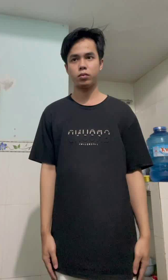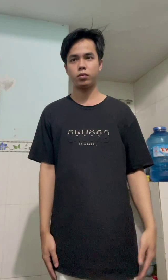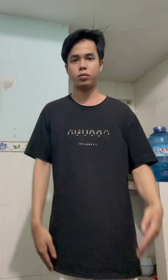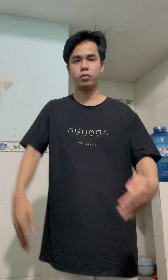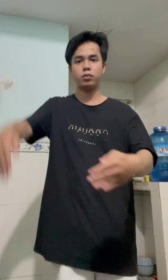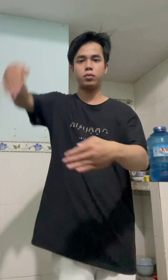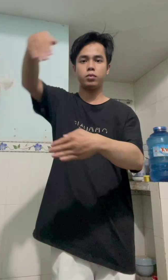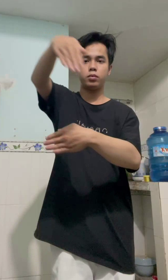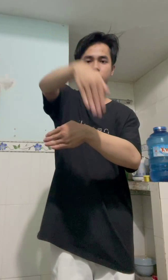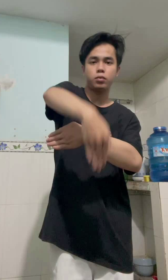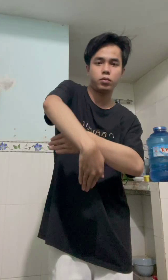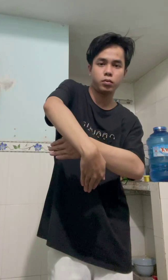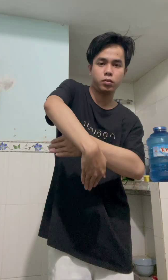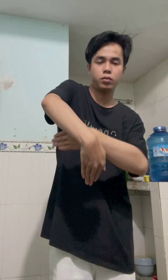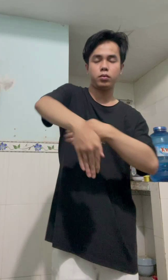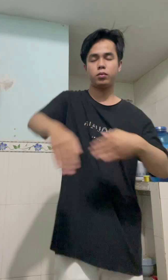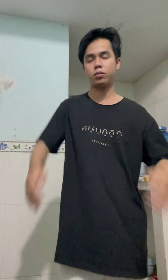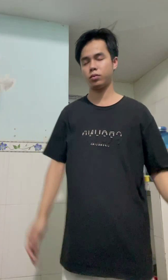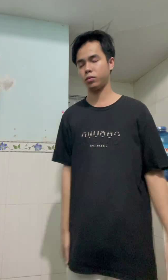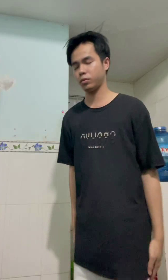buoi chieu